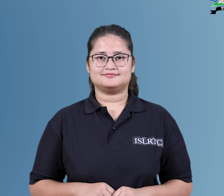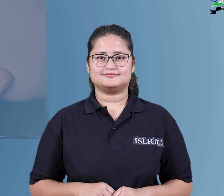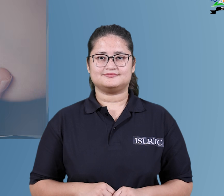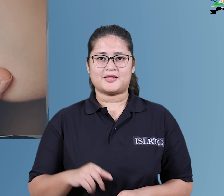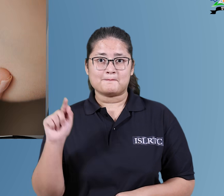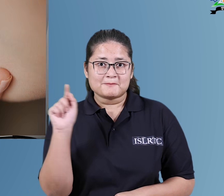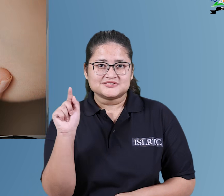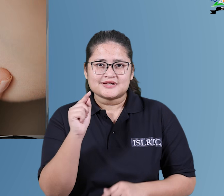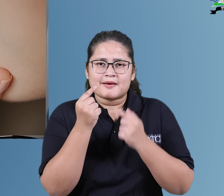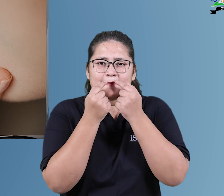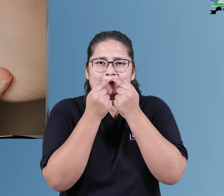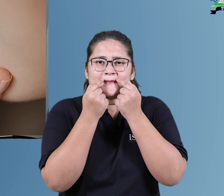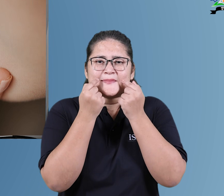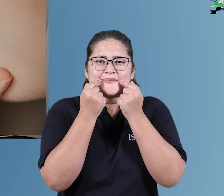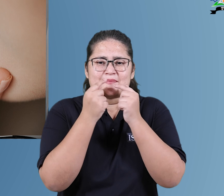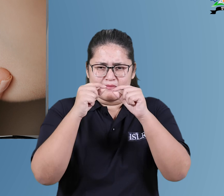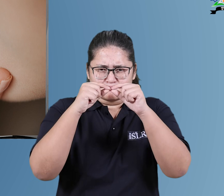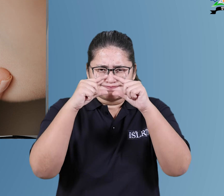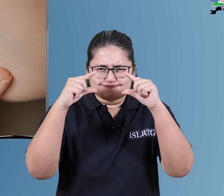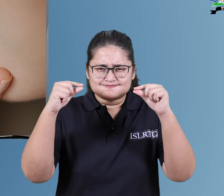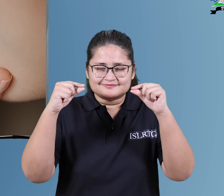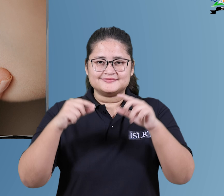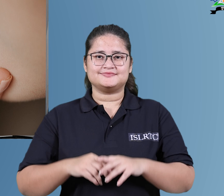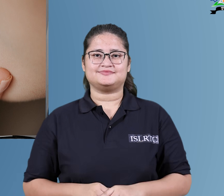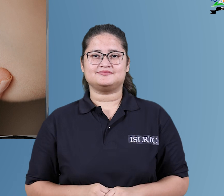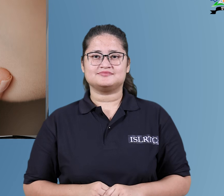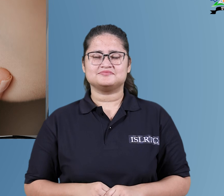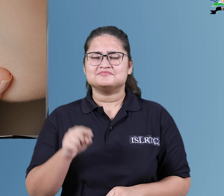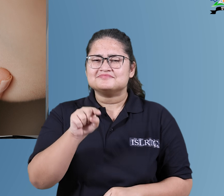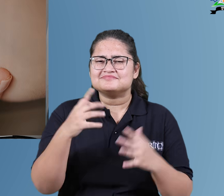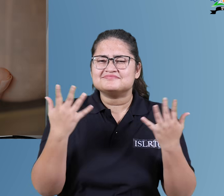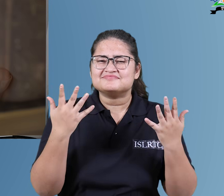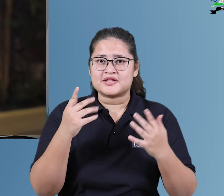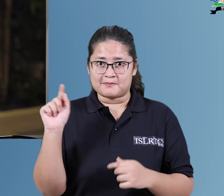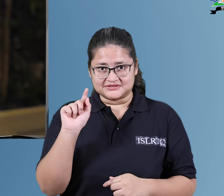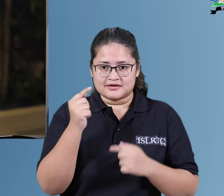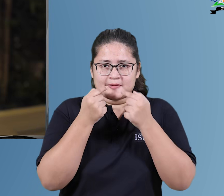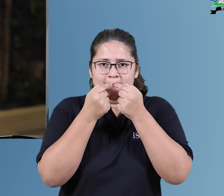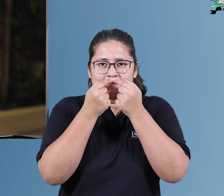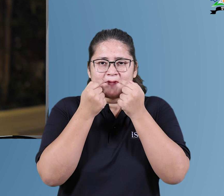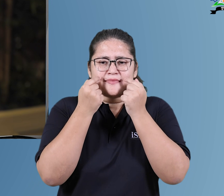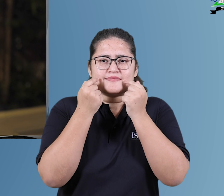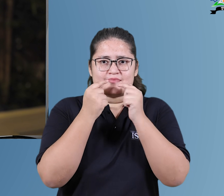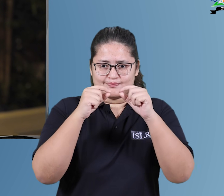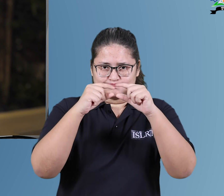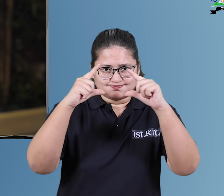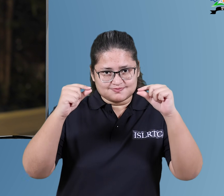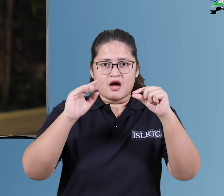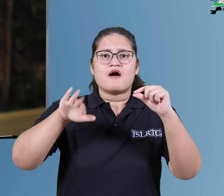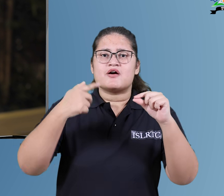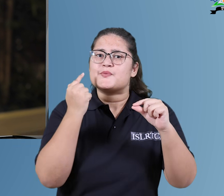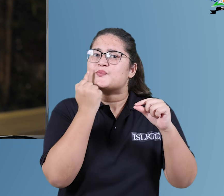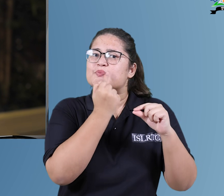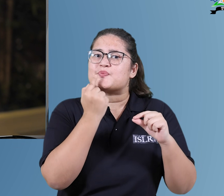Lip liner a pencil used to outline the lips before applying lipstick.